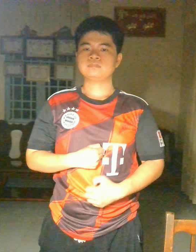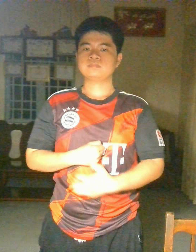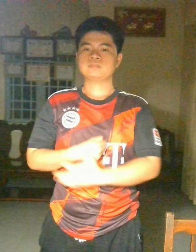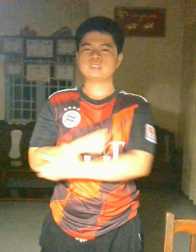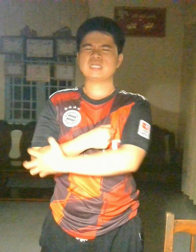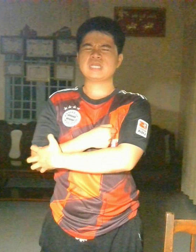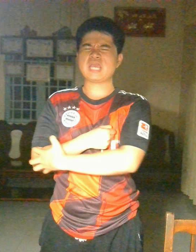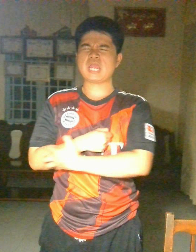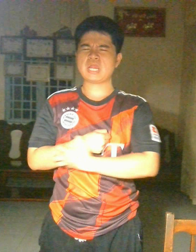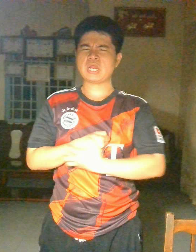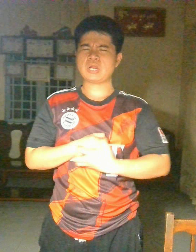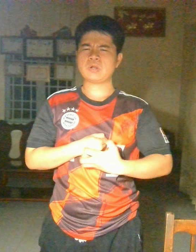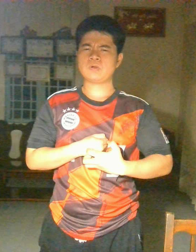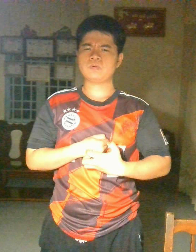ngheo